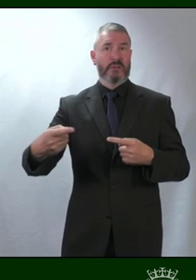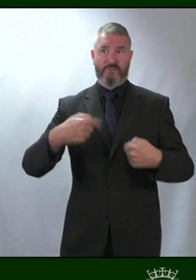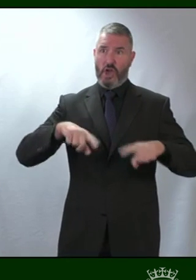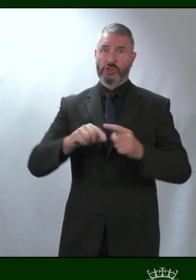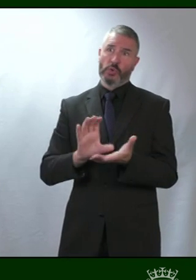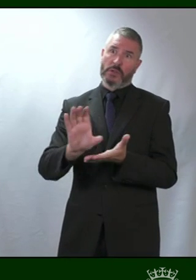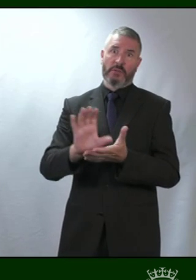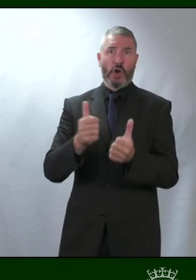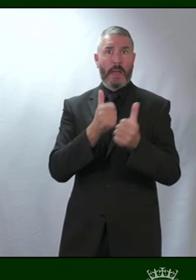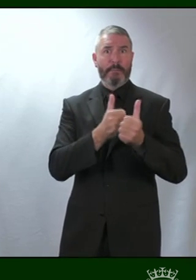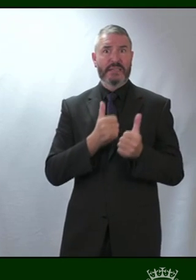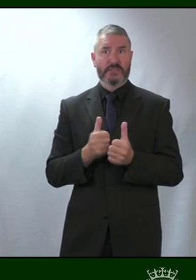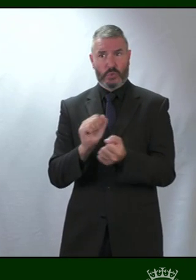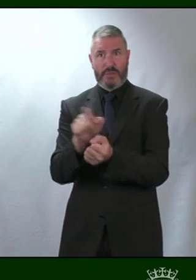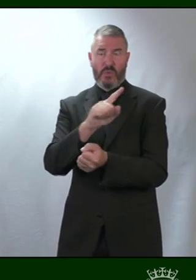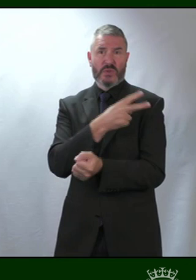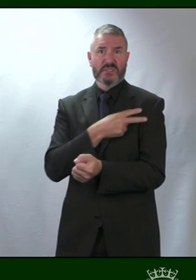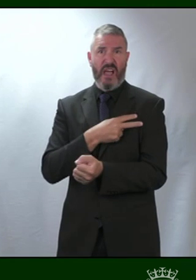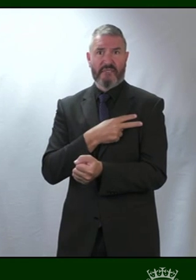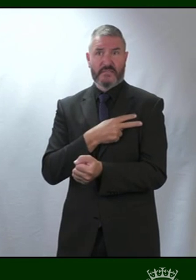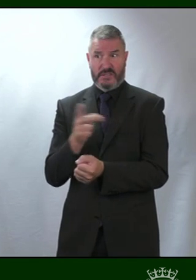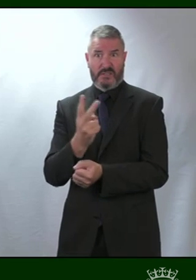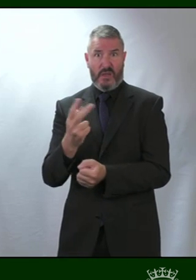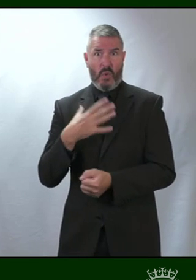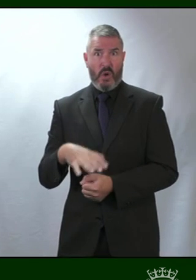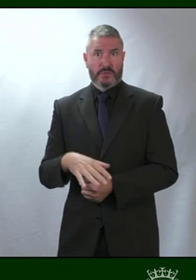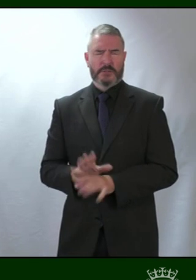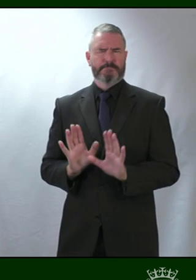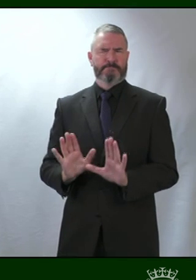That is what he said.